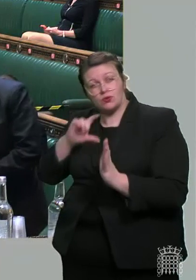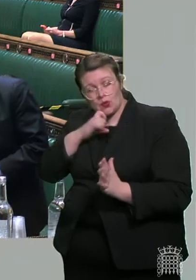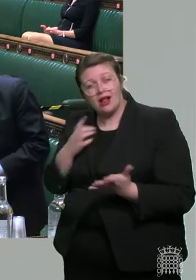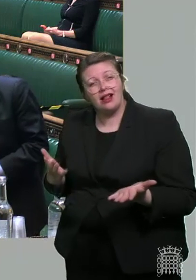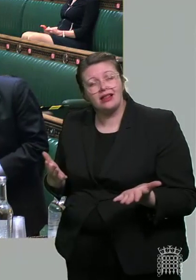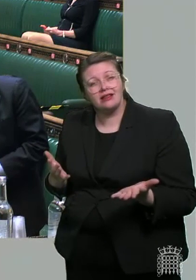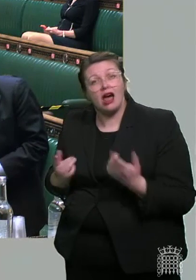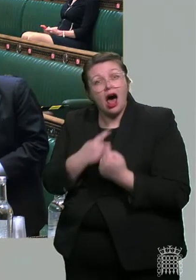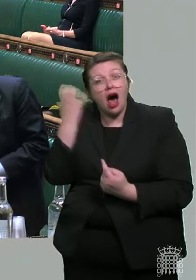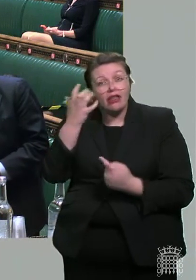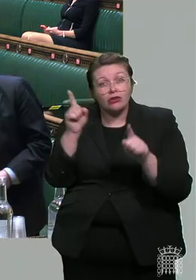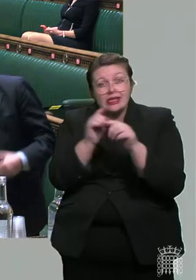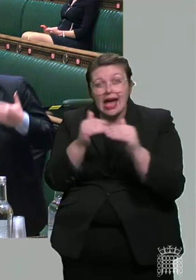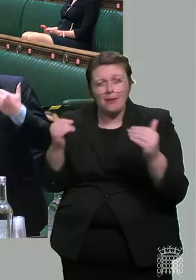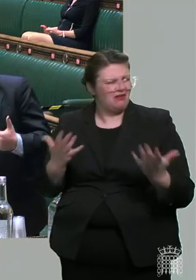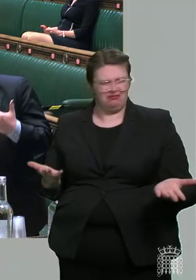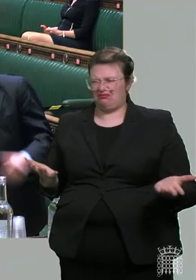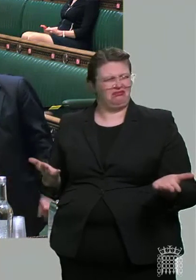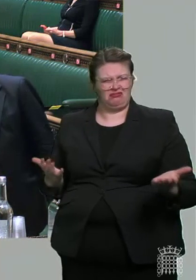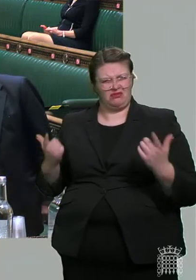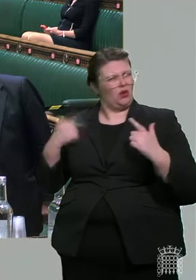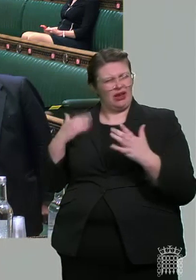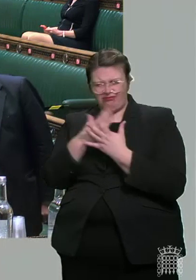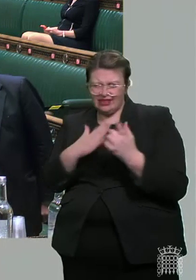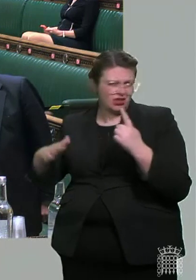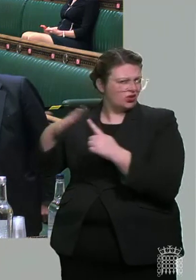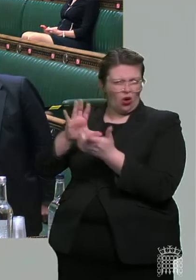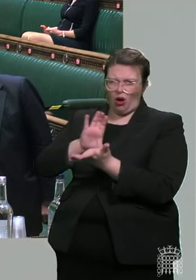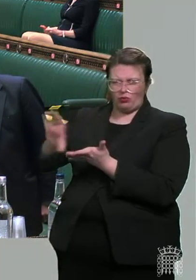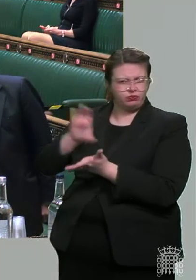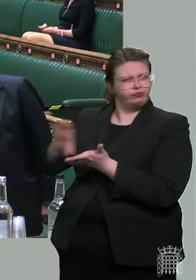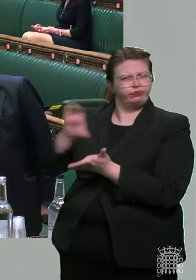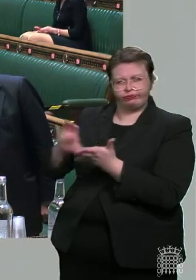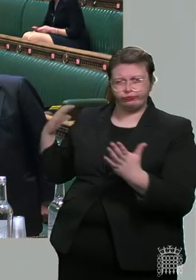There are very few other countries in the world that have that kind of record.